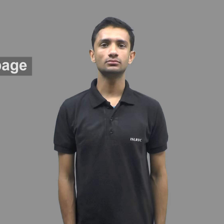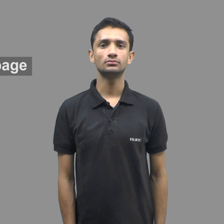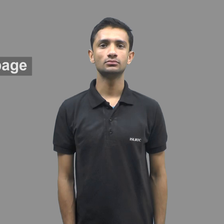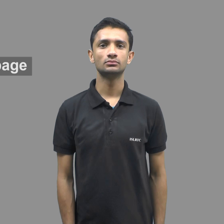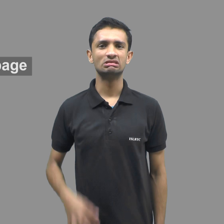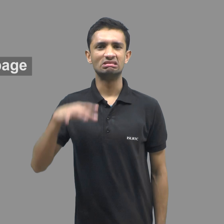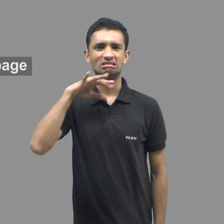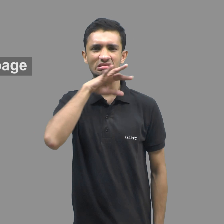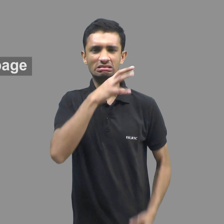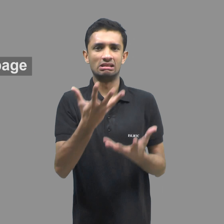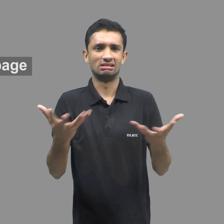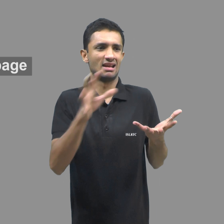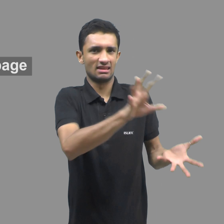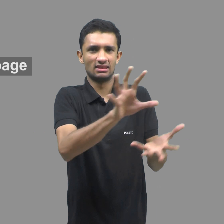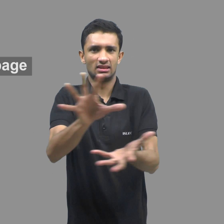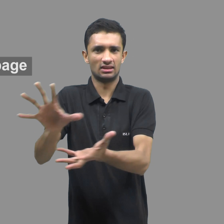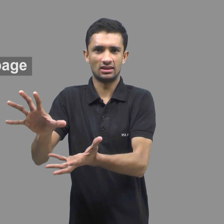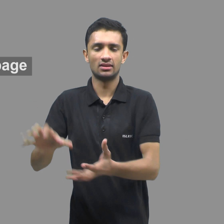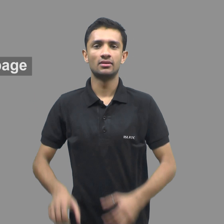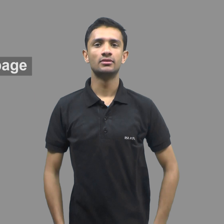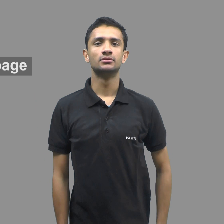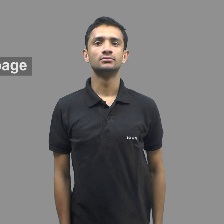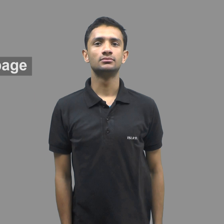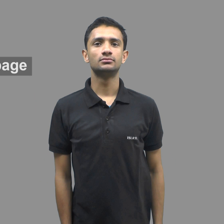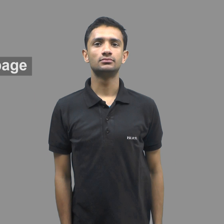Garbage